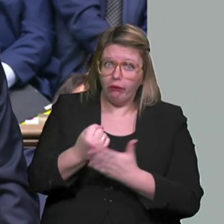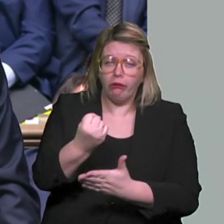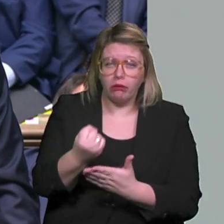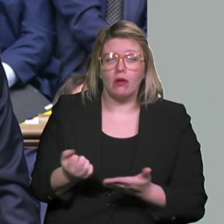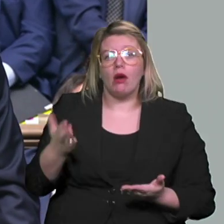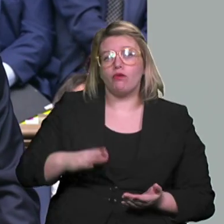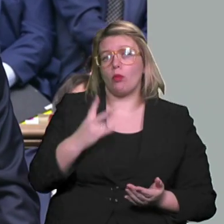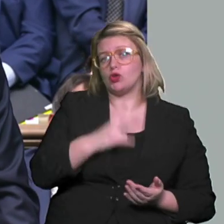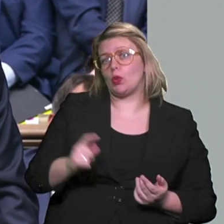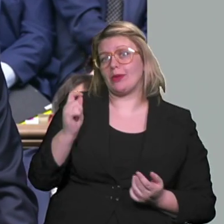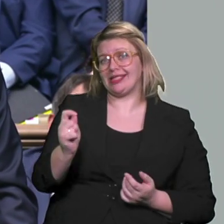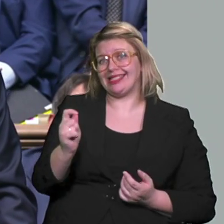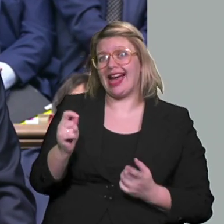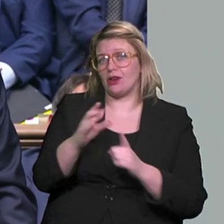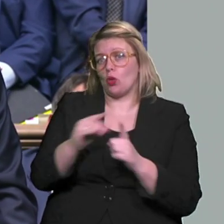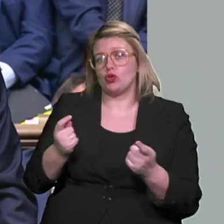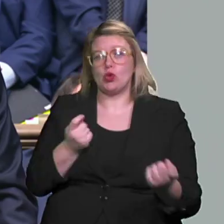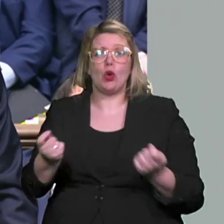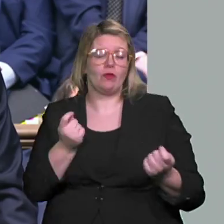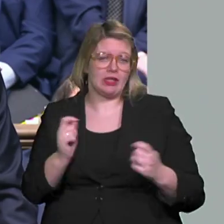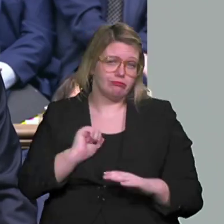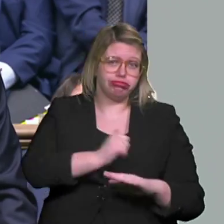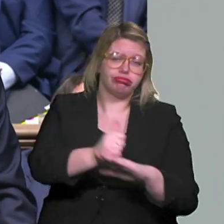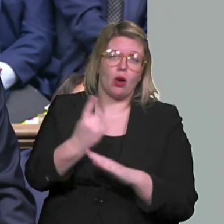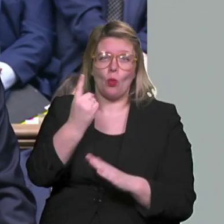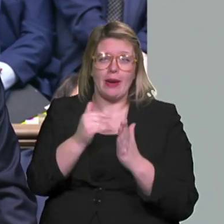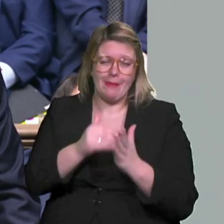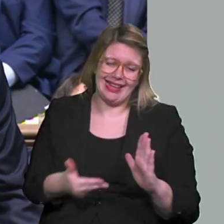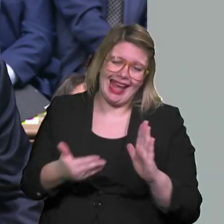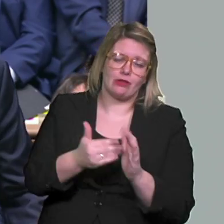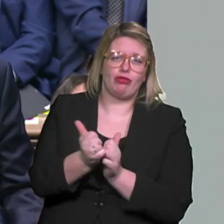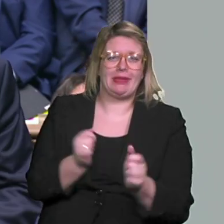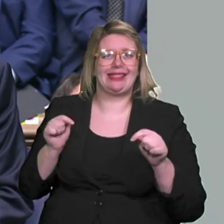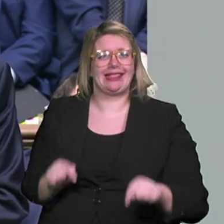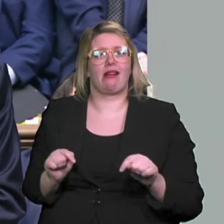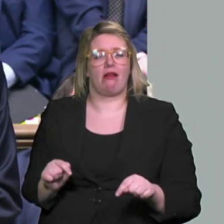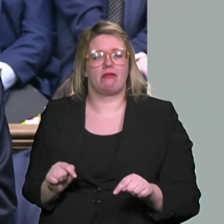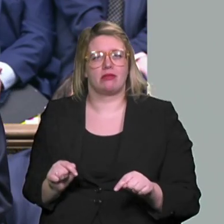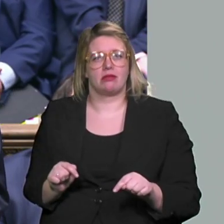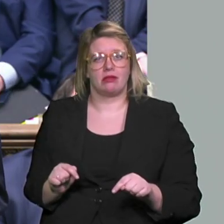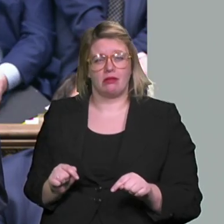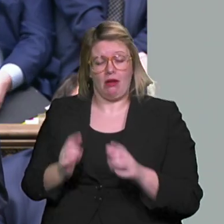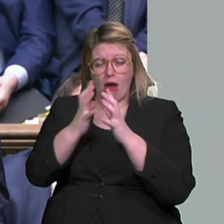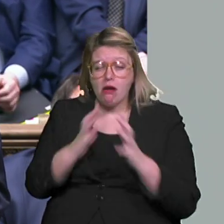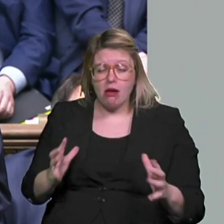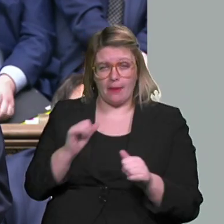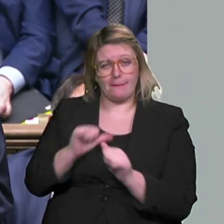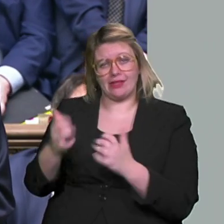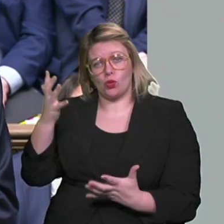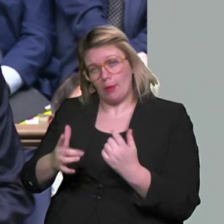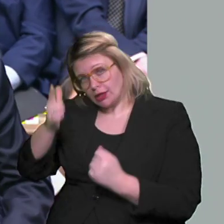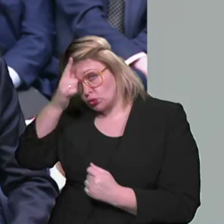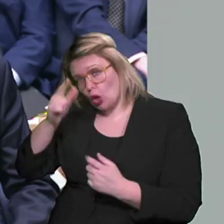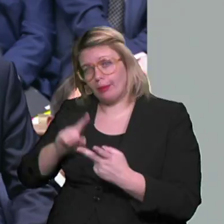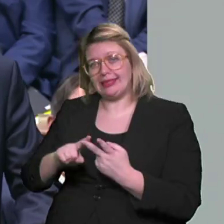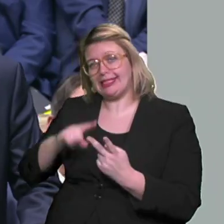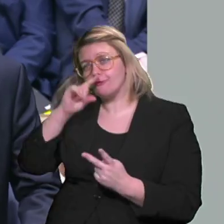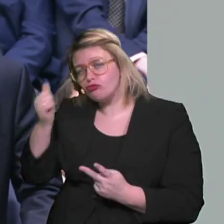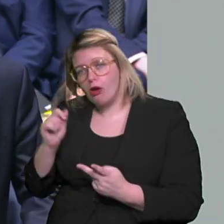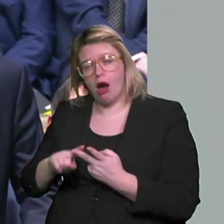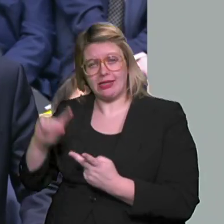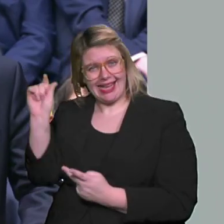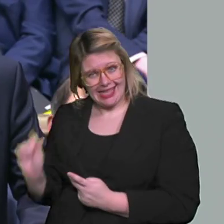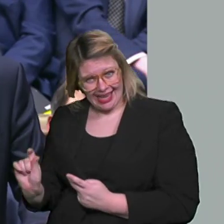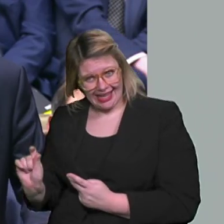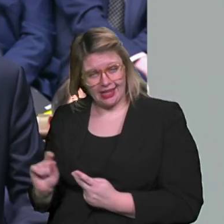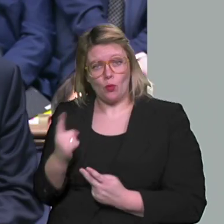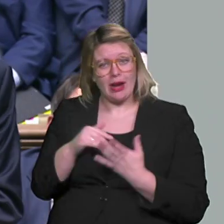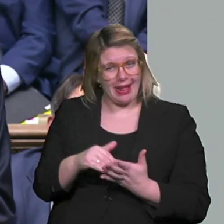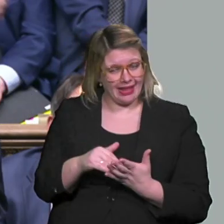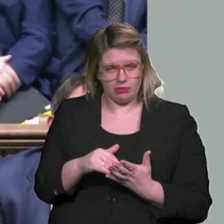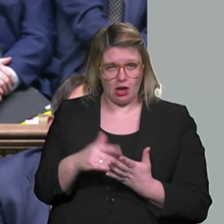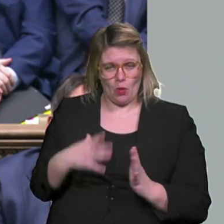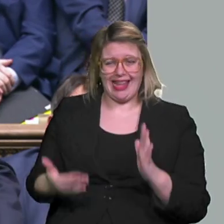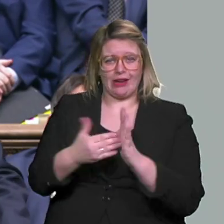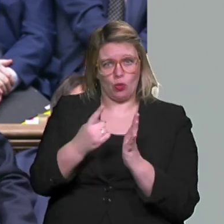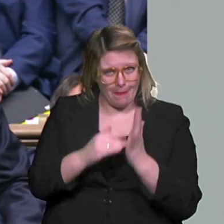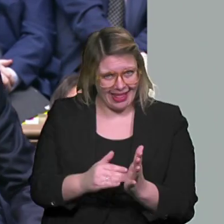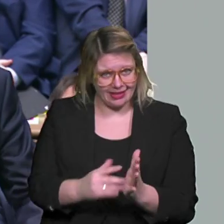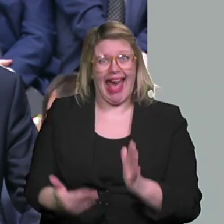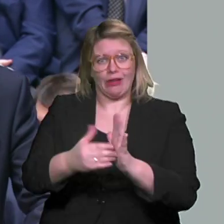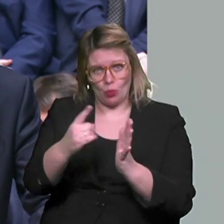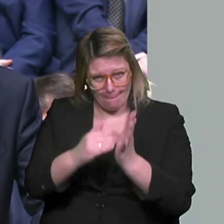Since 2010, we have 1 million more businesses in the UK—a bigger increase than Germany, France or Italy—but I want another million and another million after that.